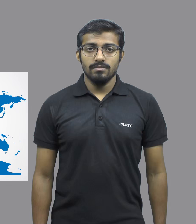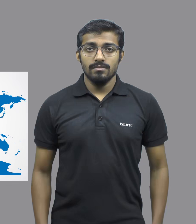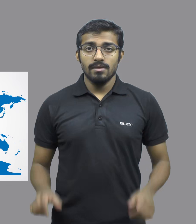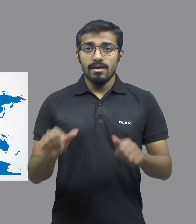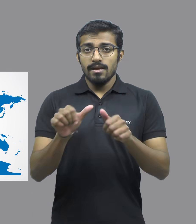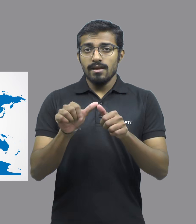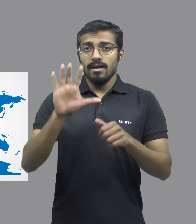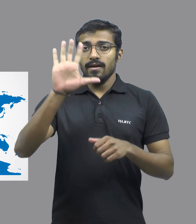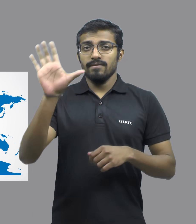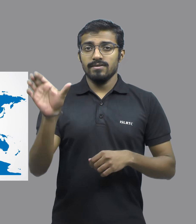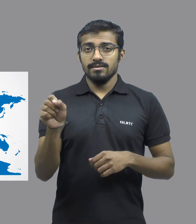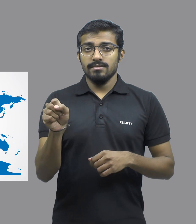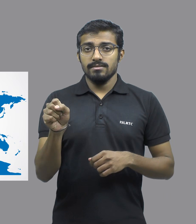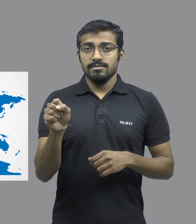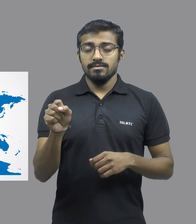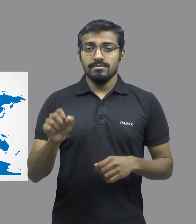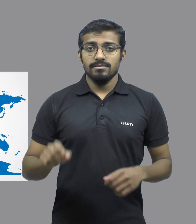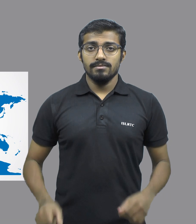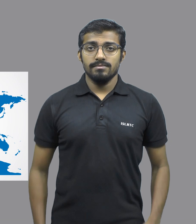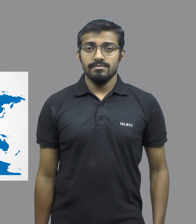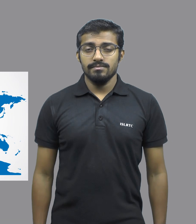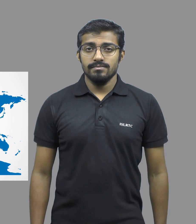Africa